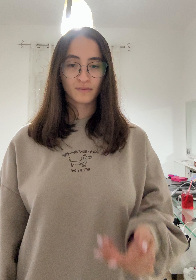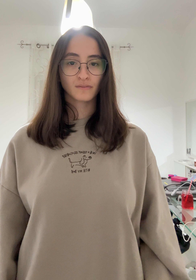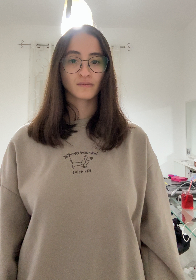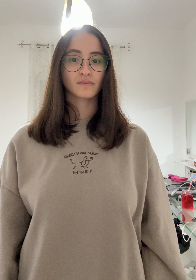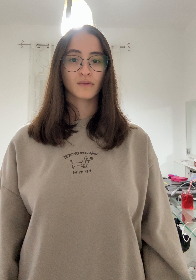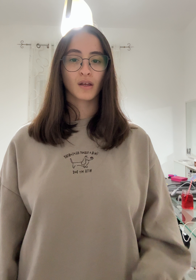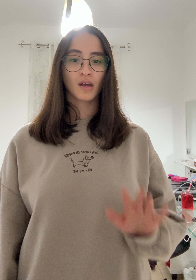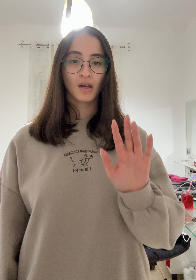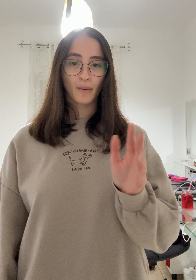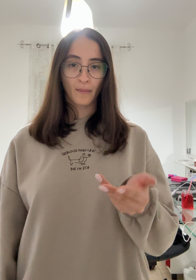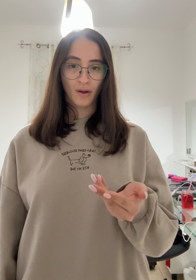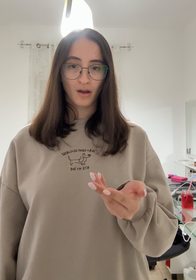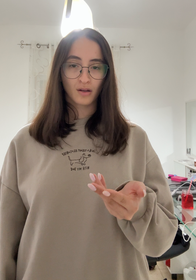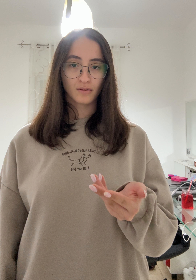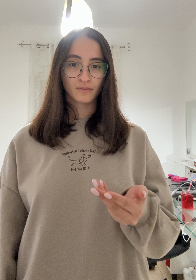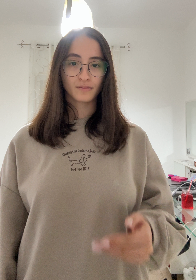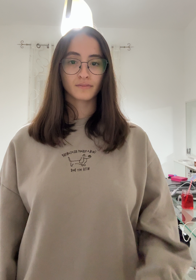מה